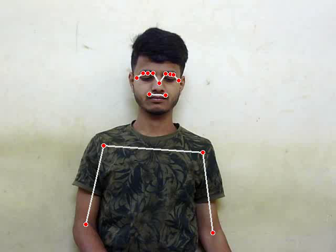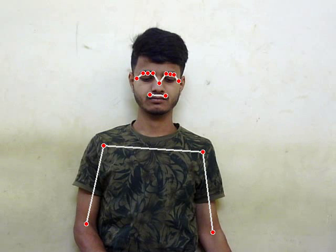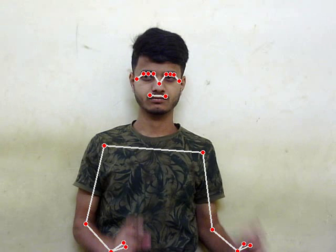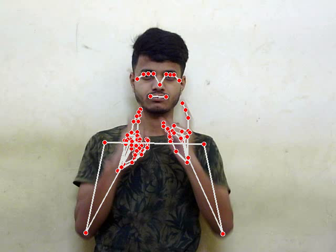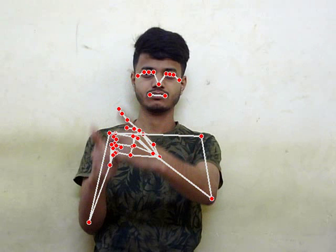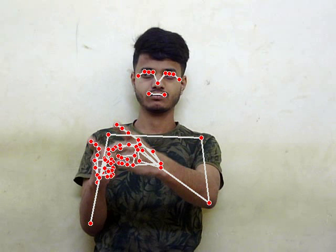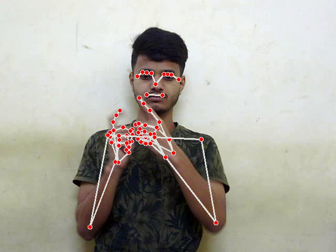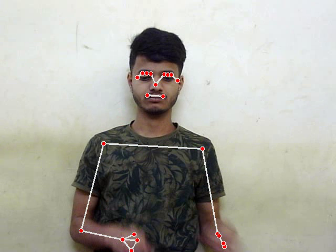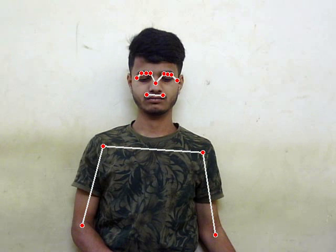go